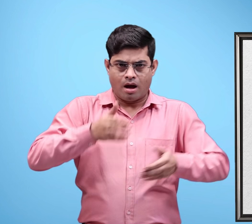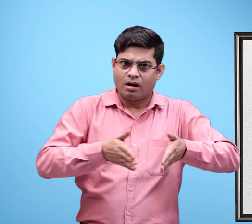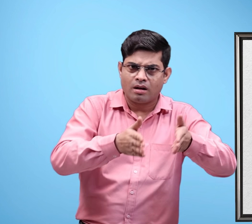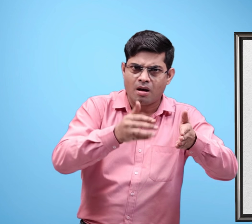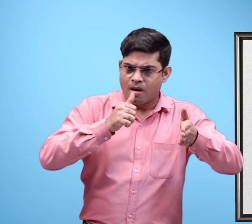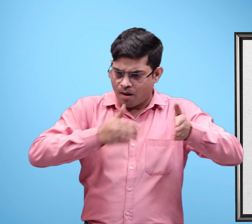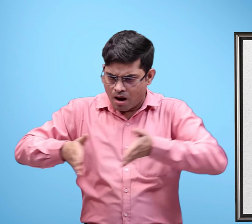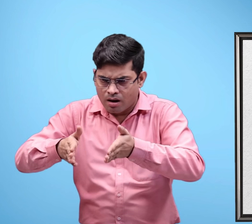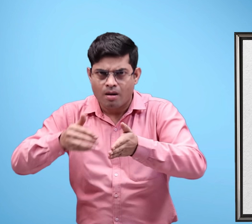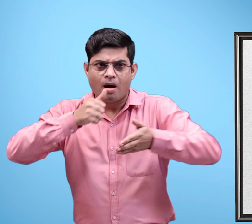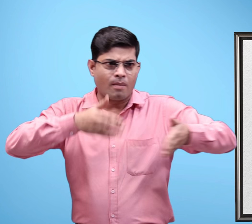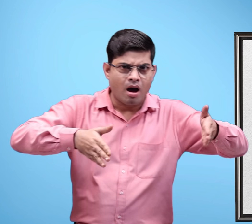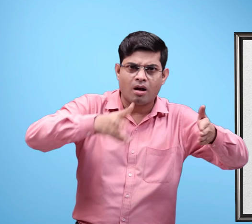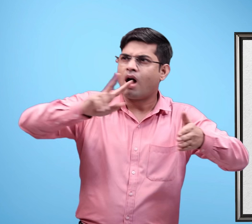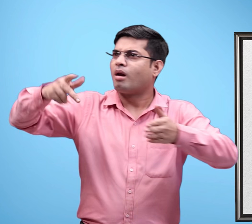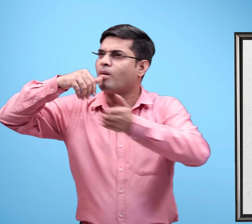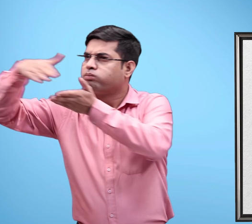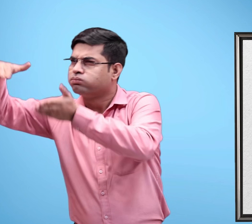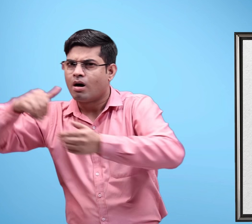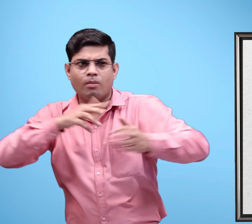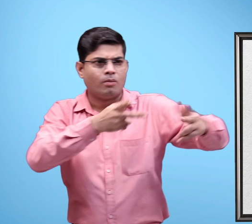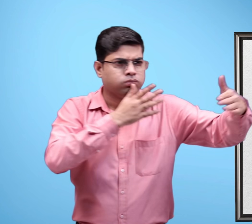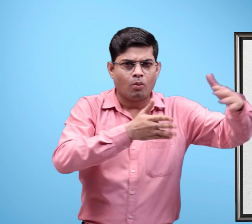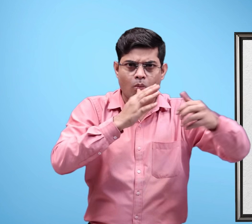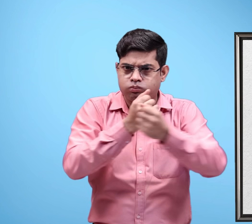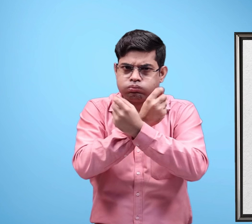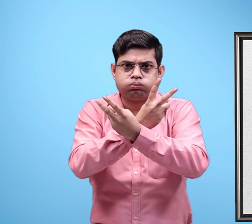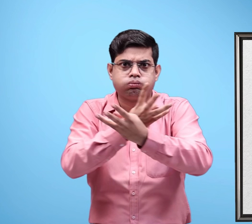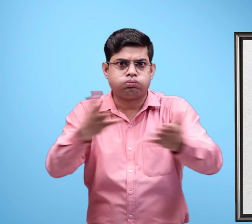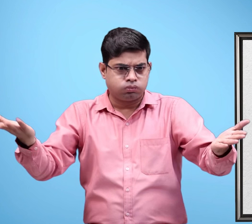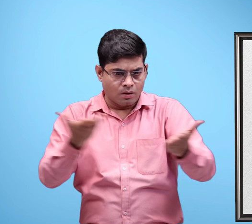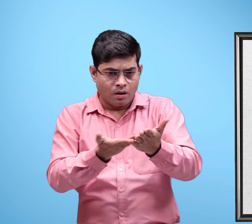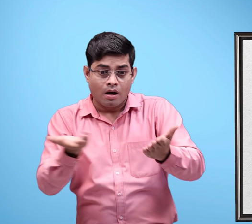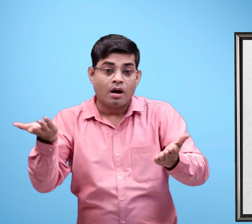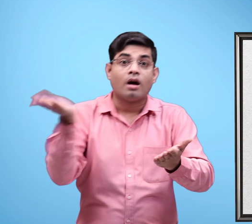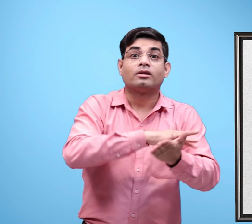For example, many rivers have their source in glaciers in mountains.